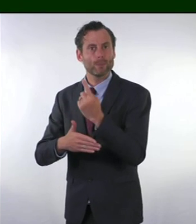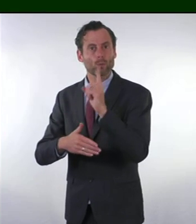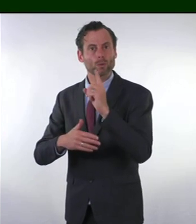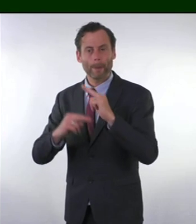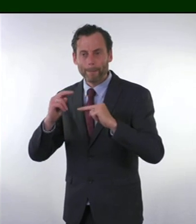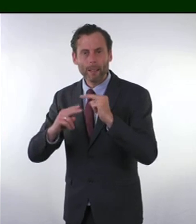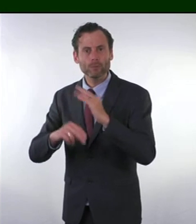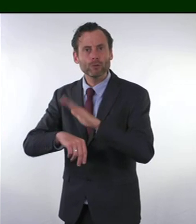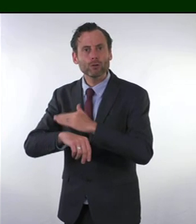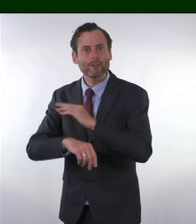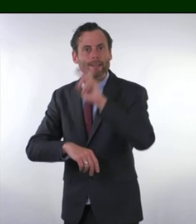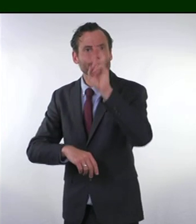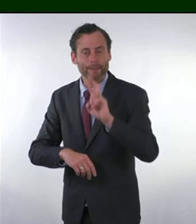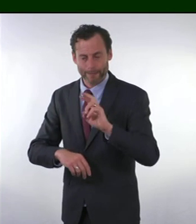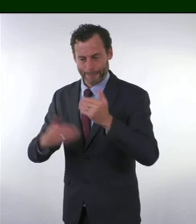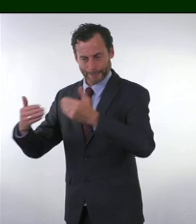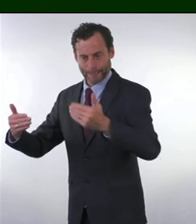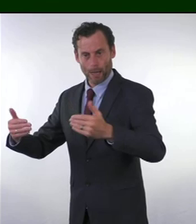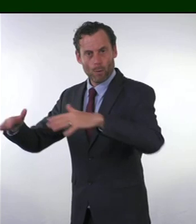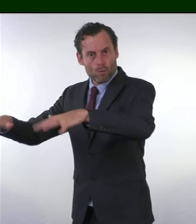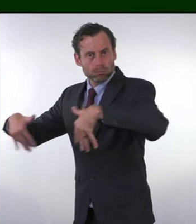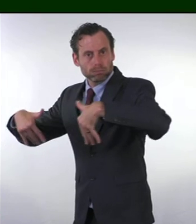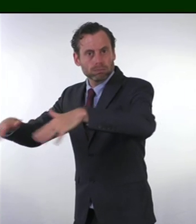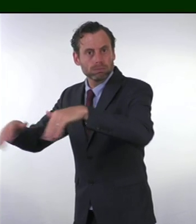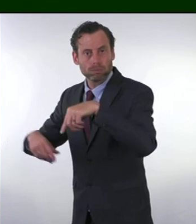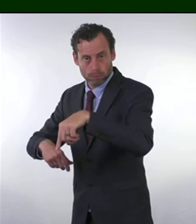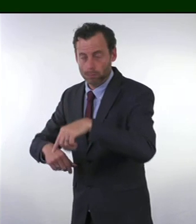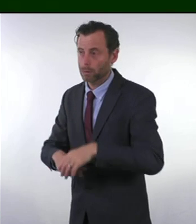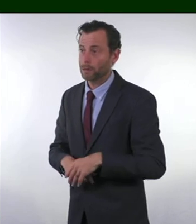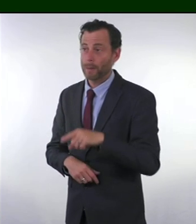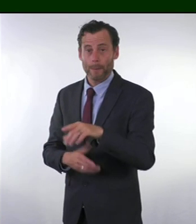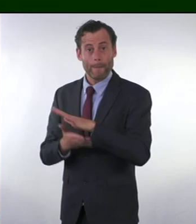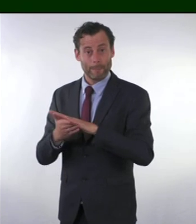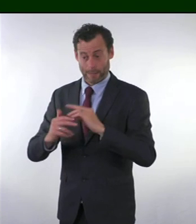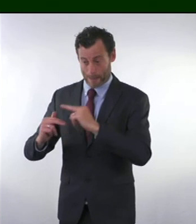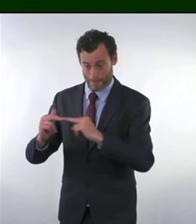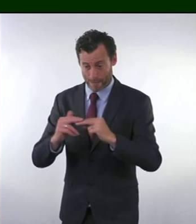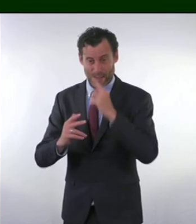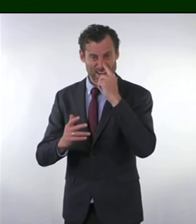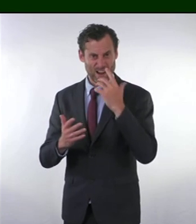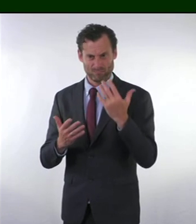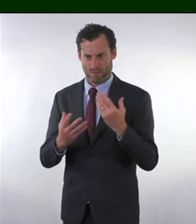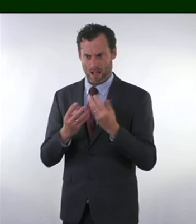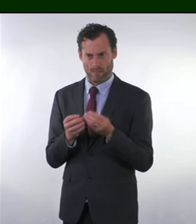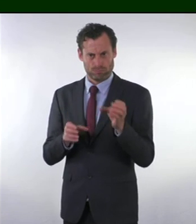It would leave a legacy of jobs in Copeland, Barrow-in-Furness and Workington—7,000 jobs.